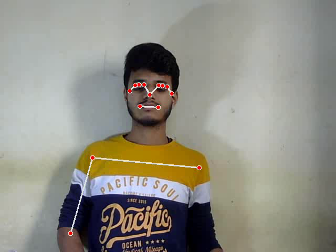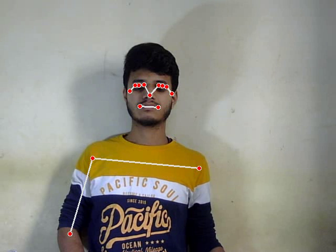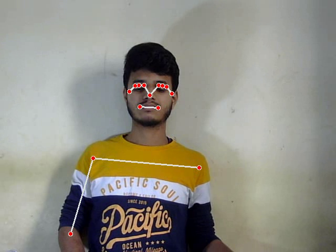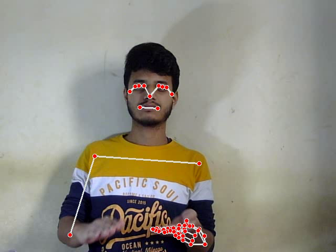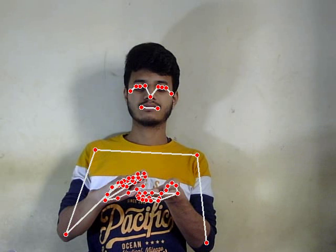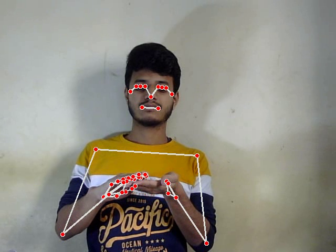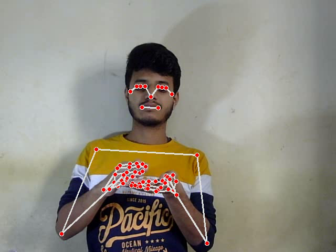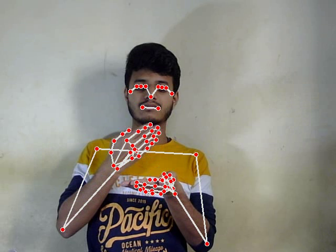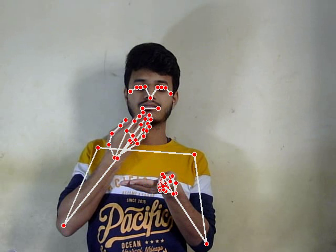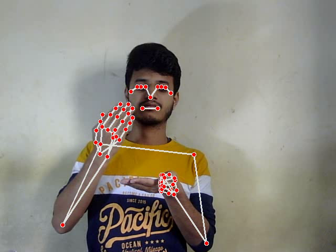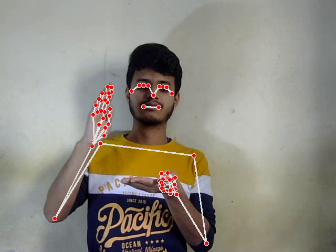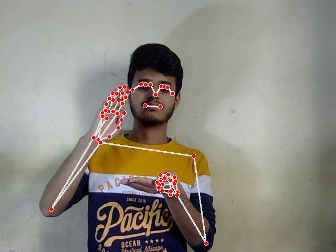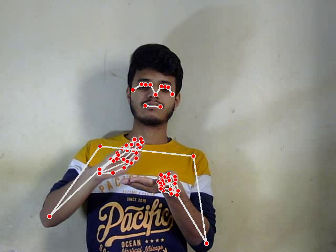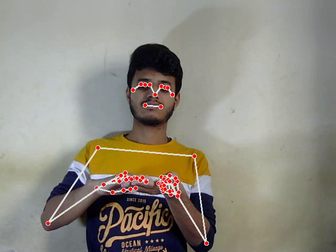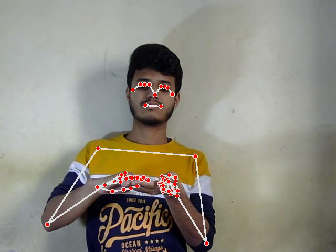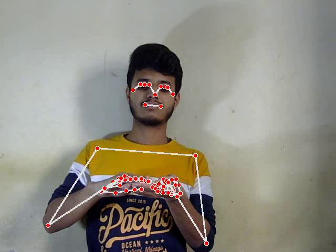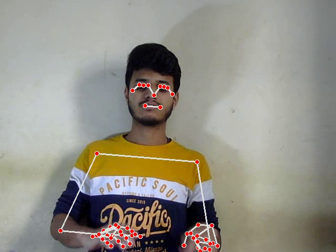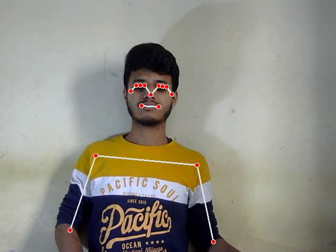bad